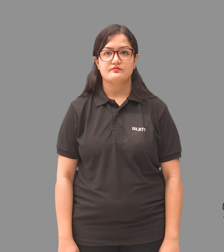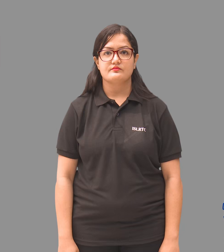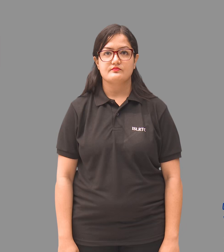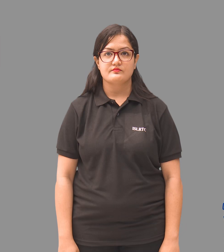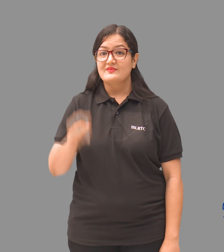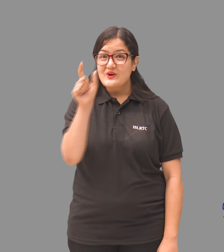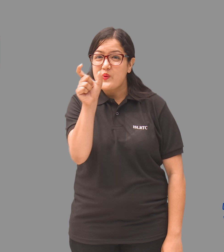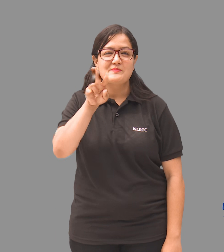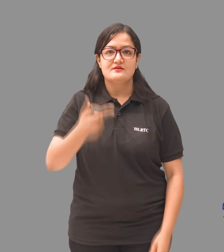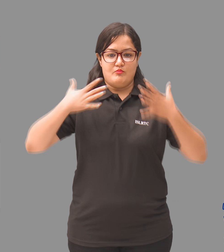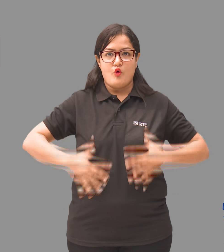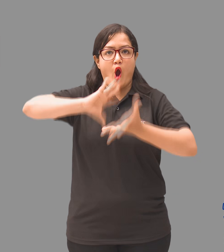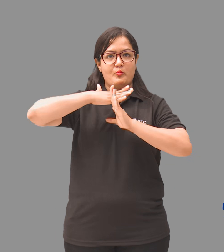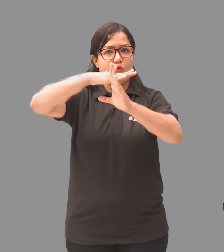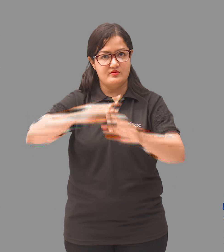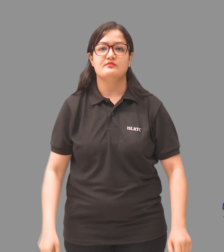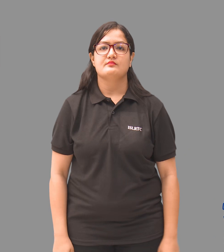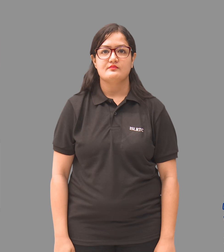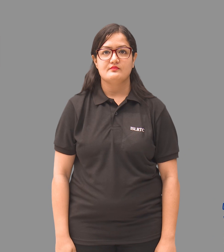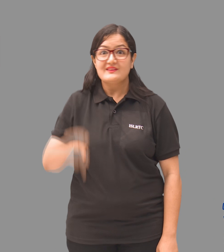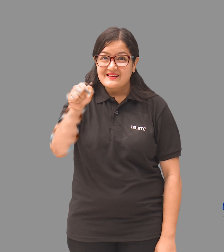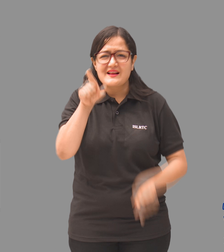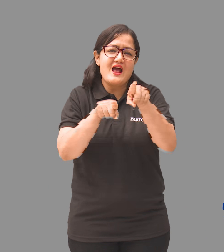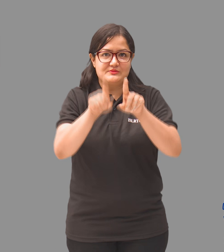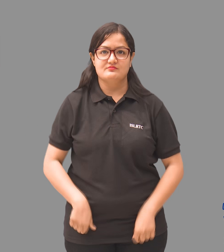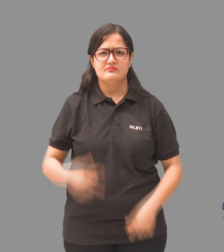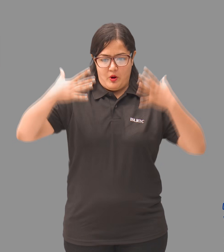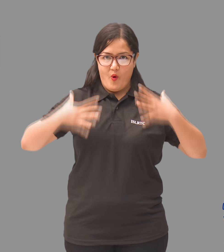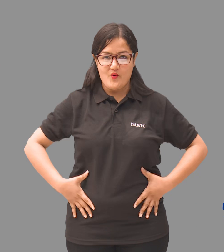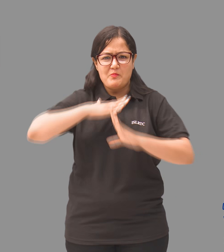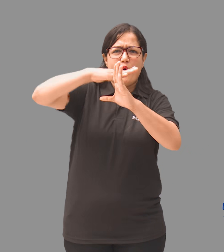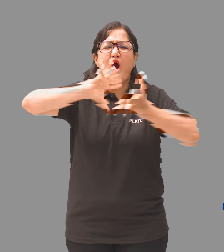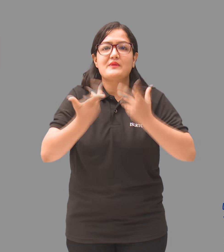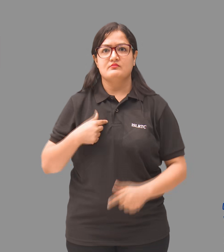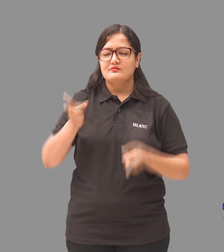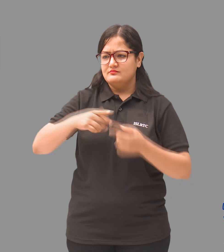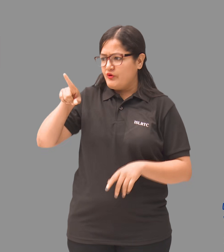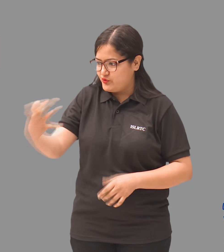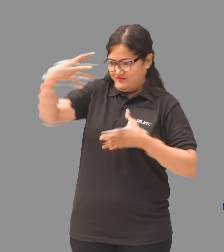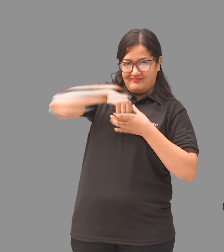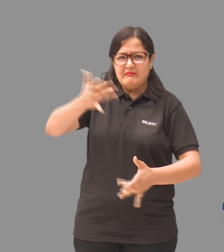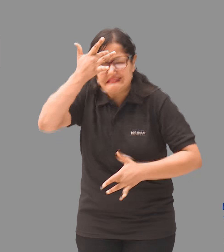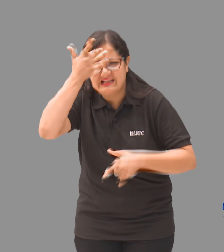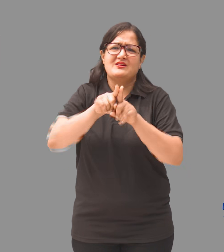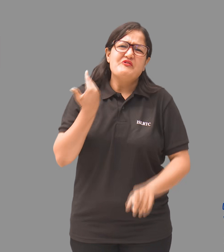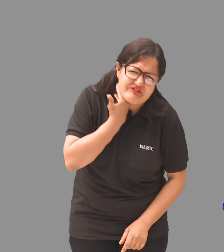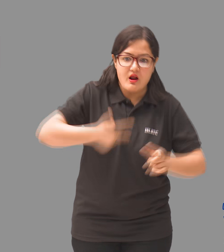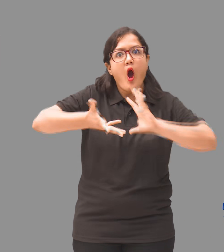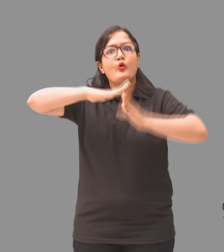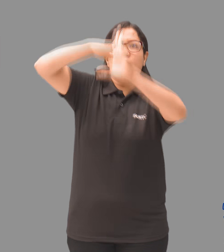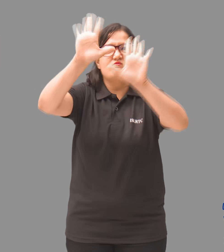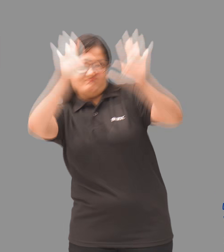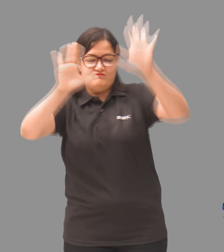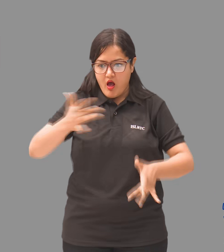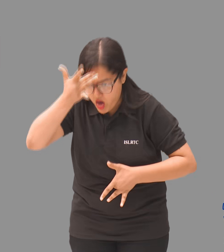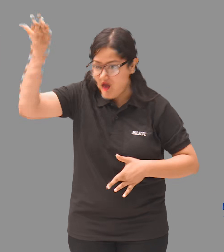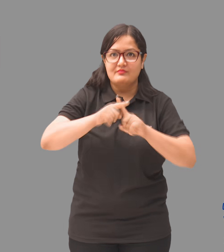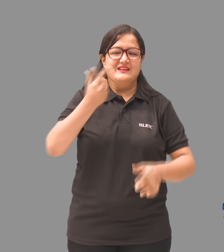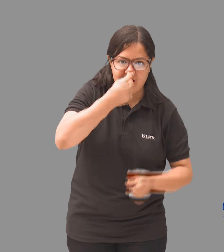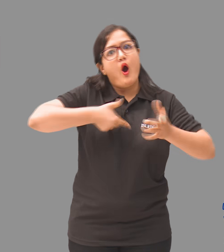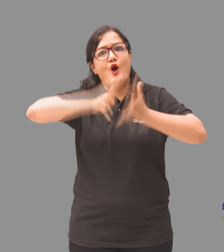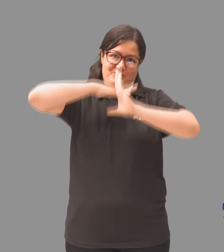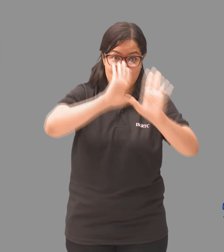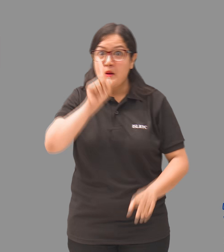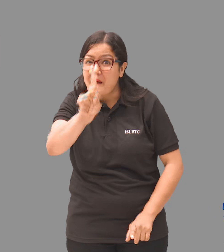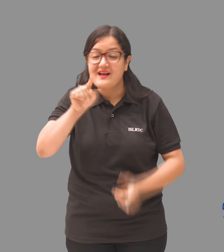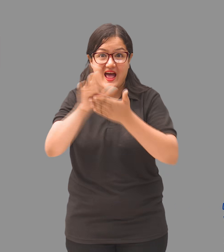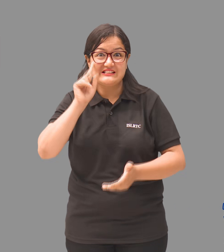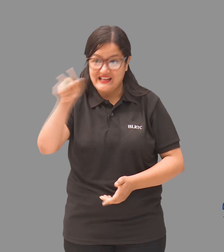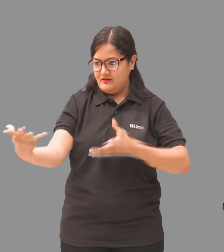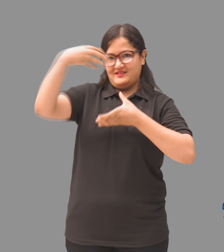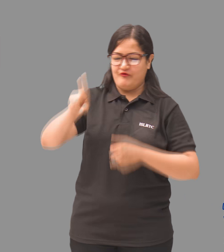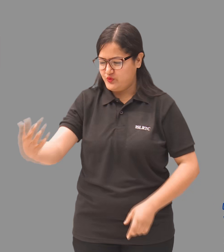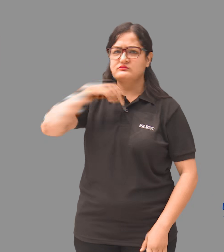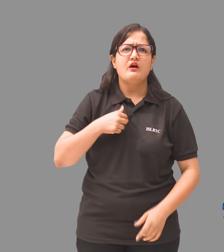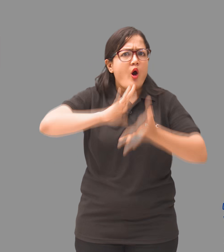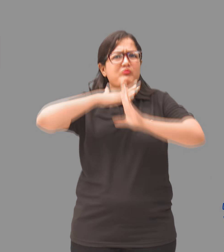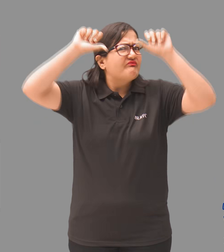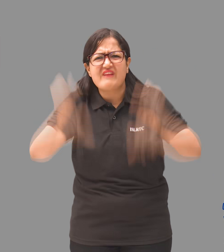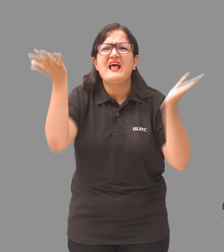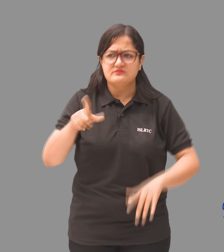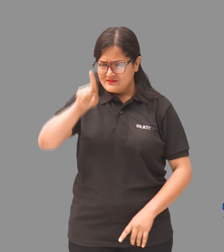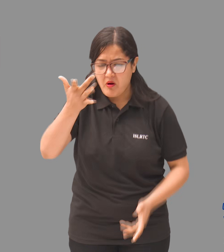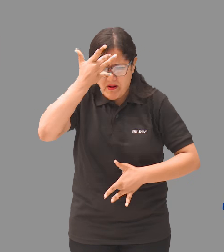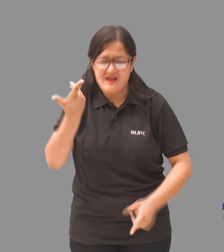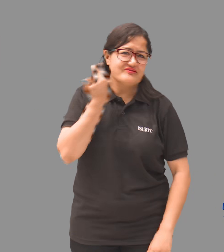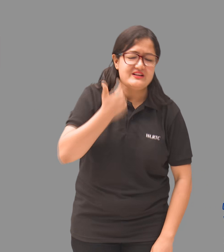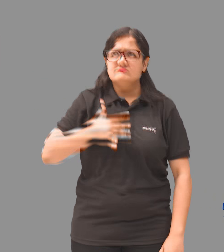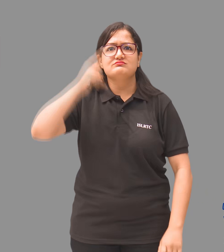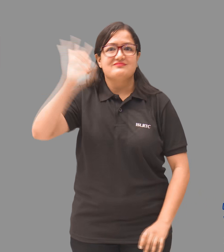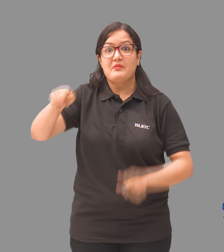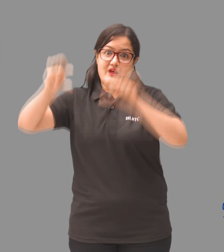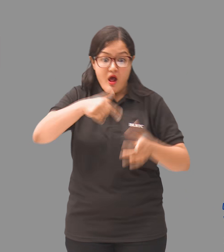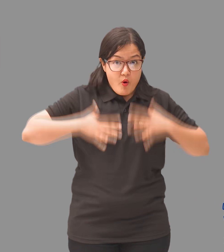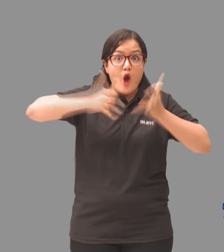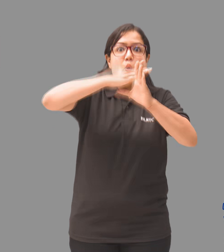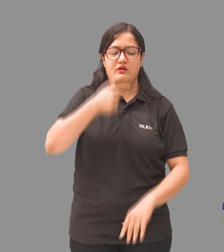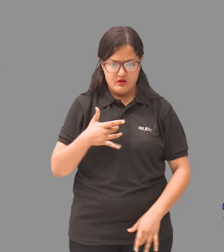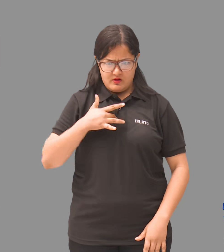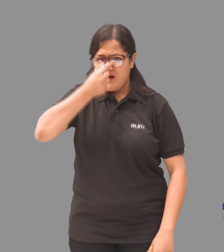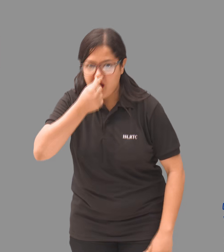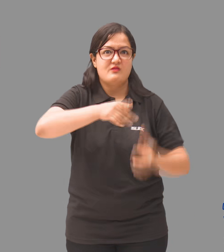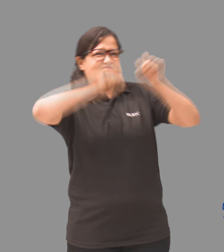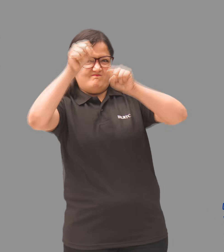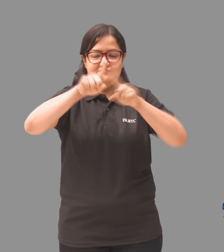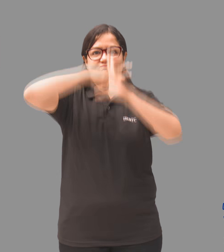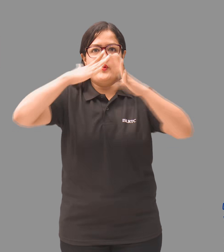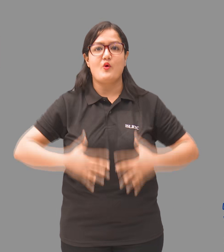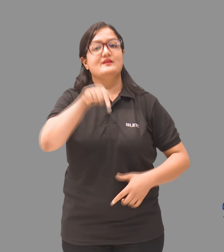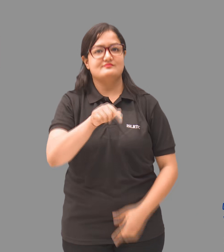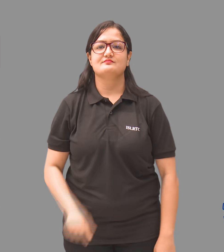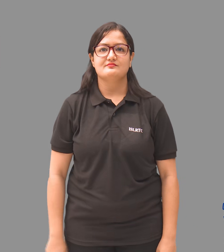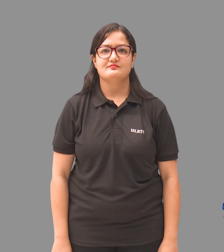Immune System